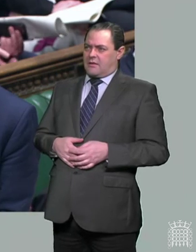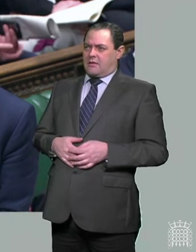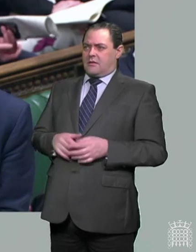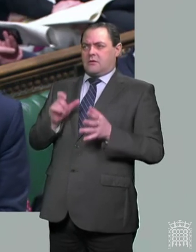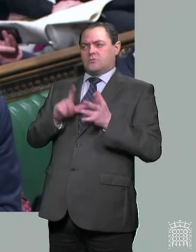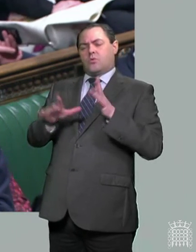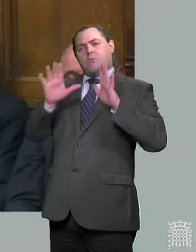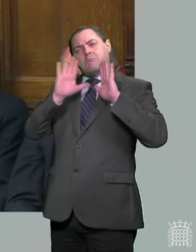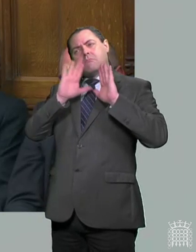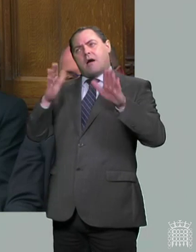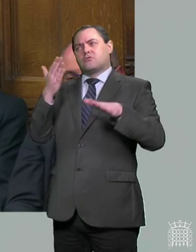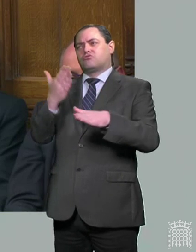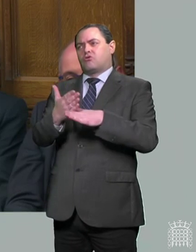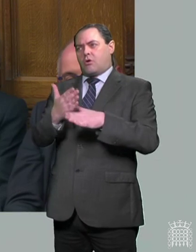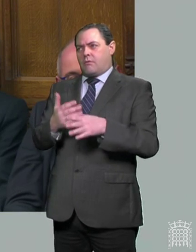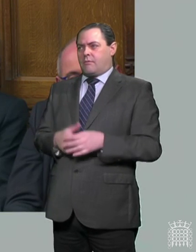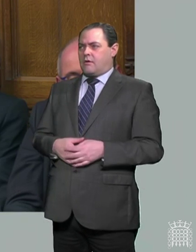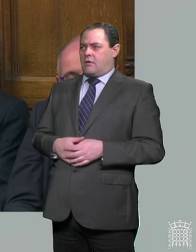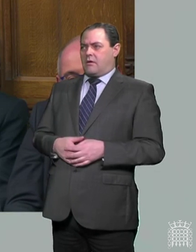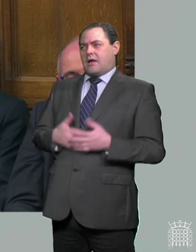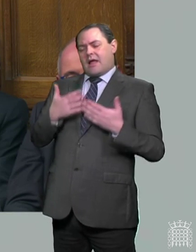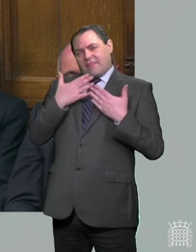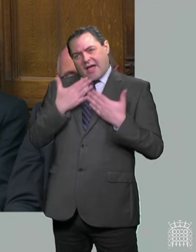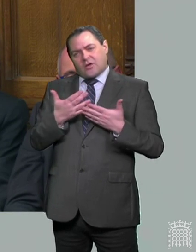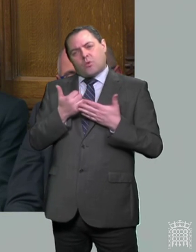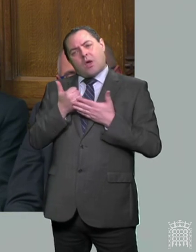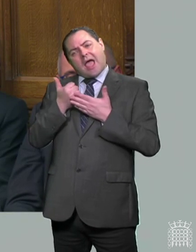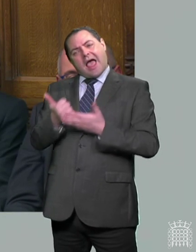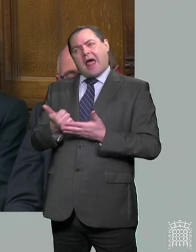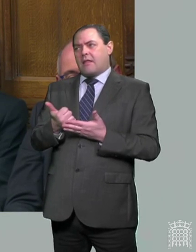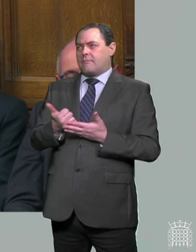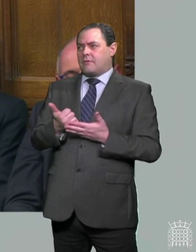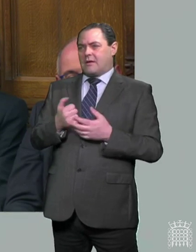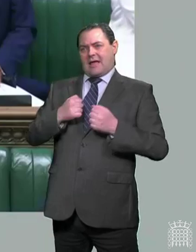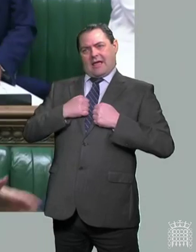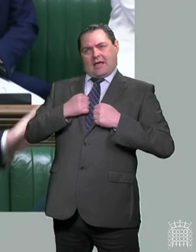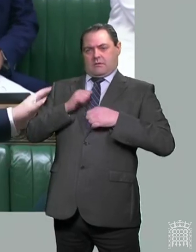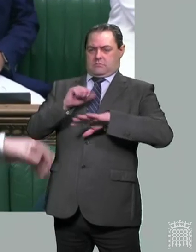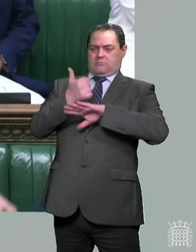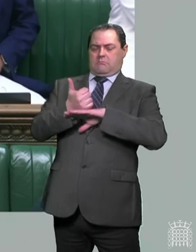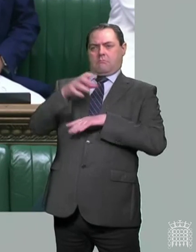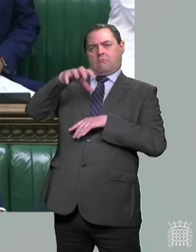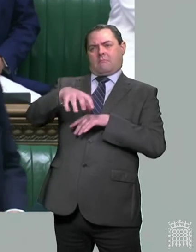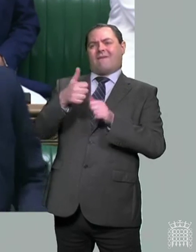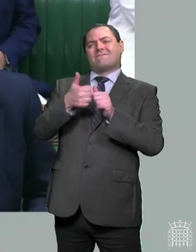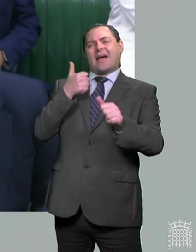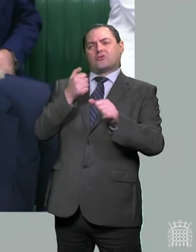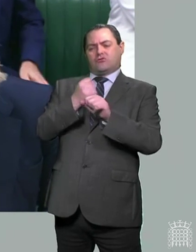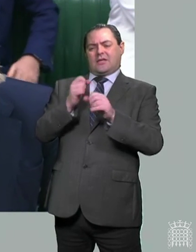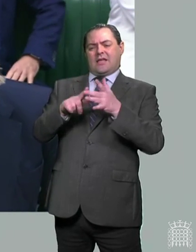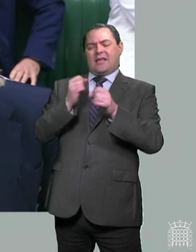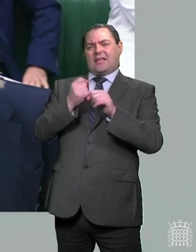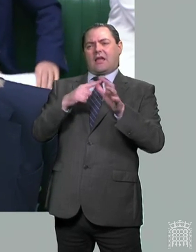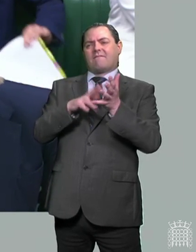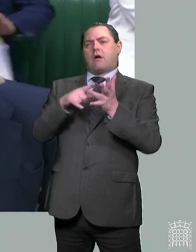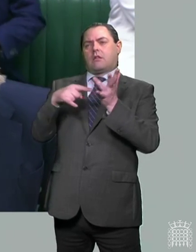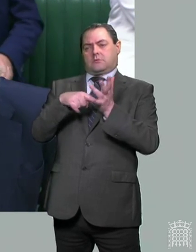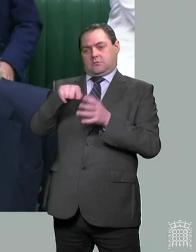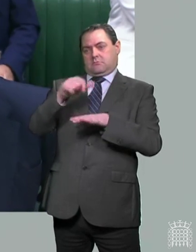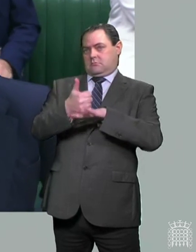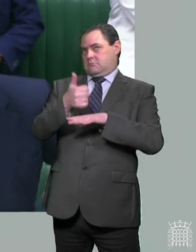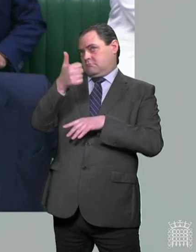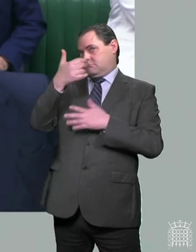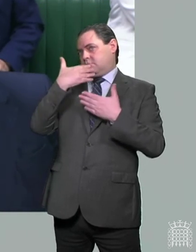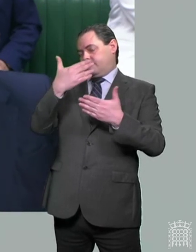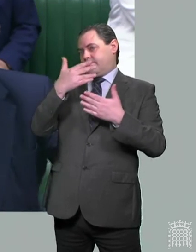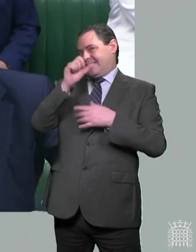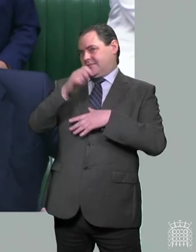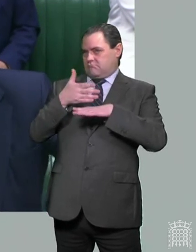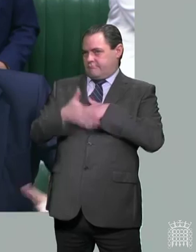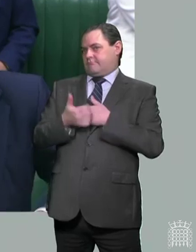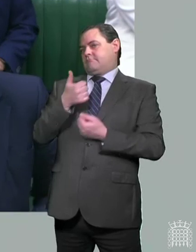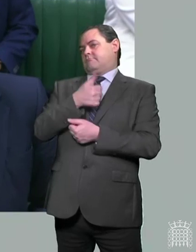He does a quite amazing job. I thank him in particular for helping to secure the Britishvolt gigafactory in Blyth—an absolutely amazing investment.